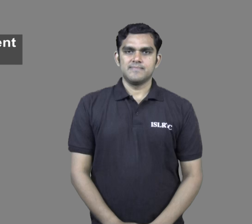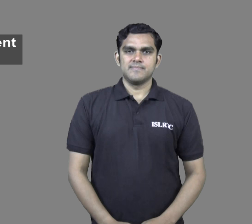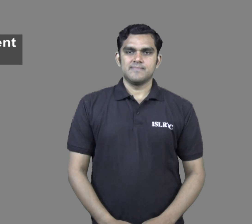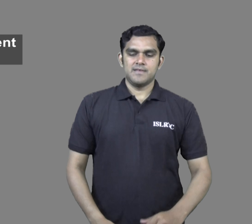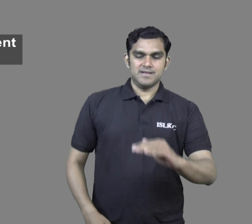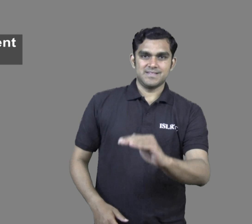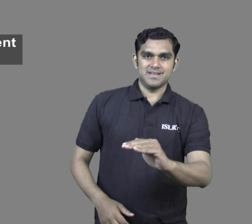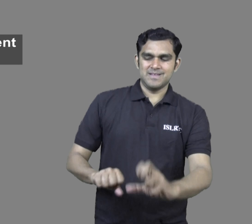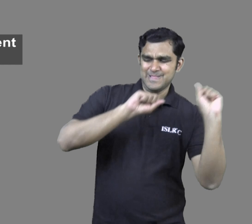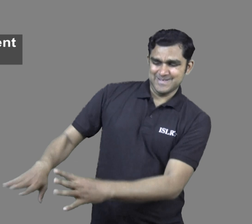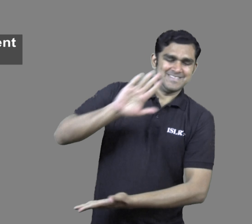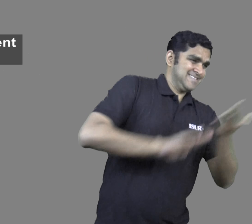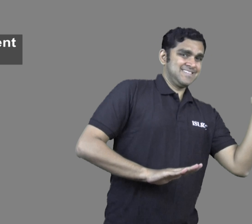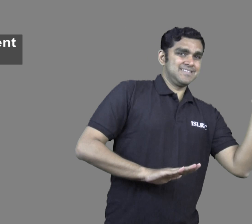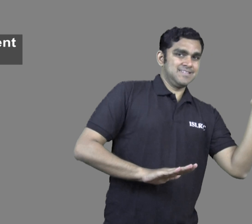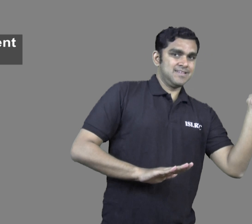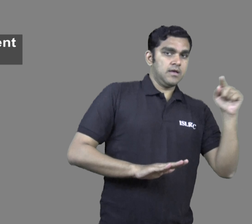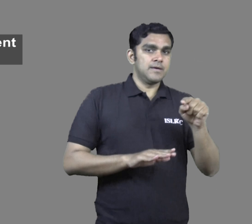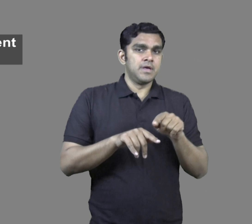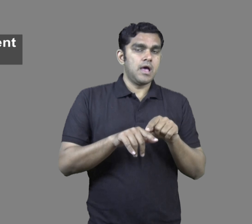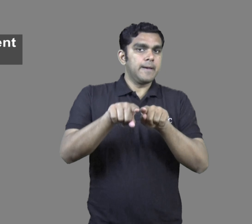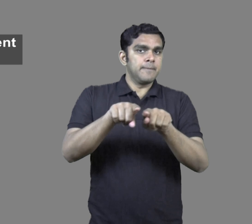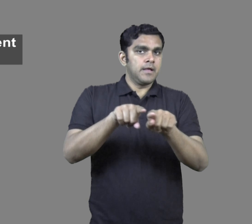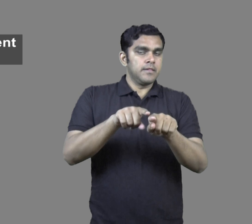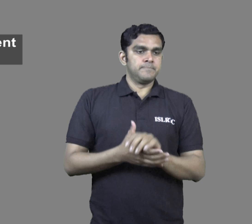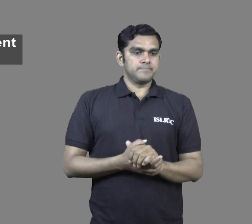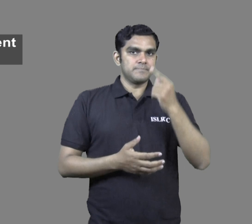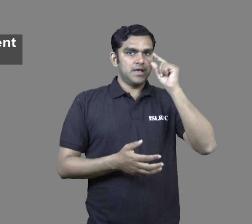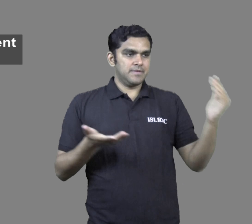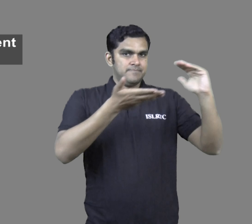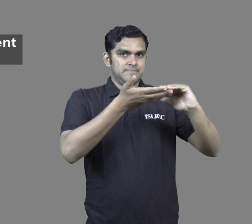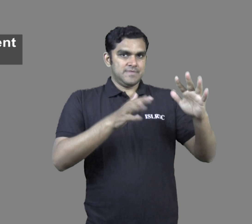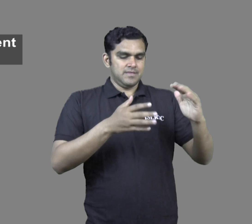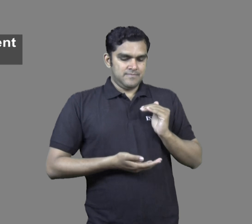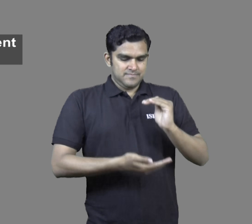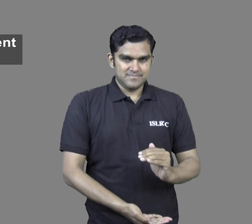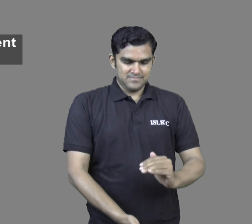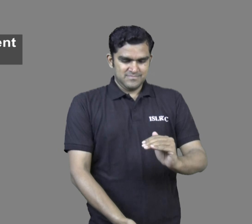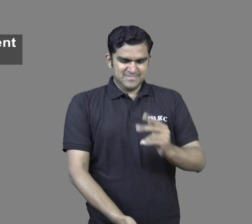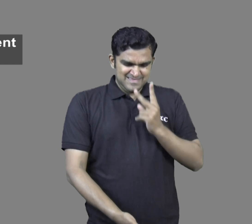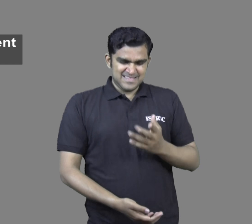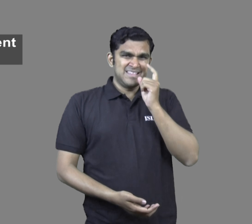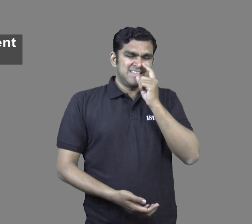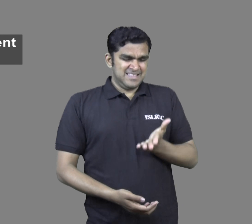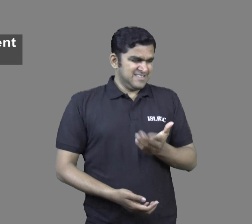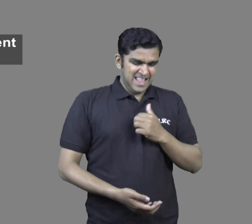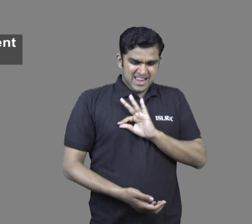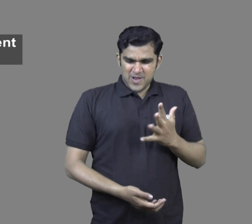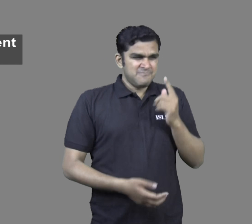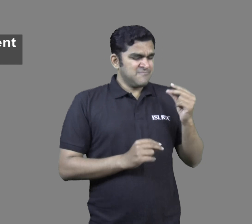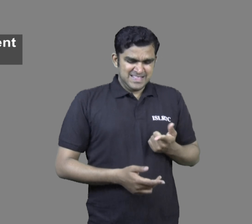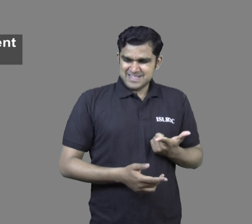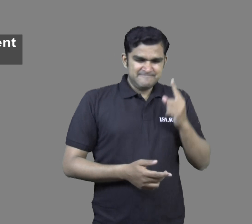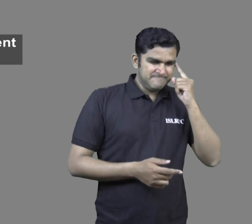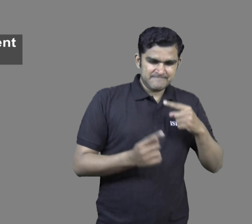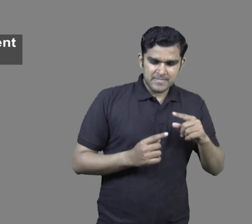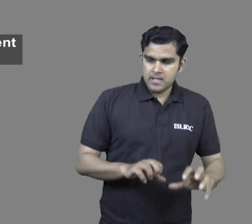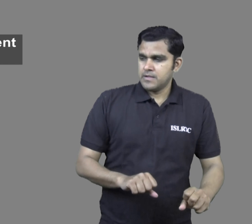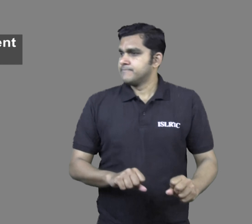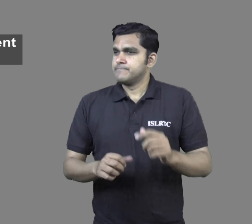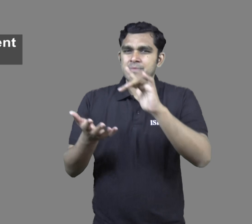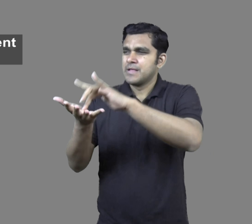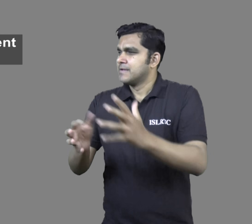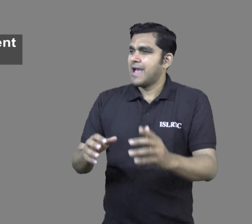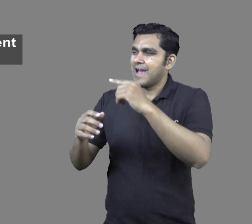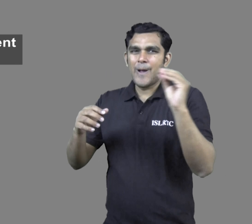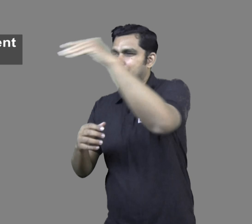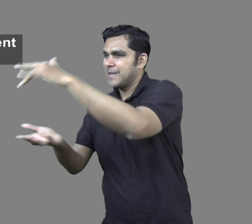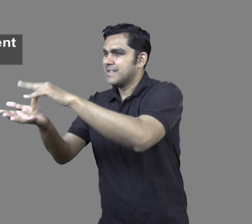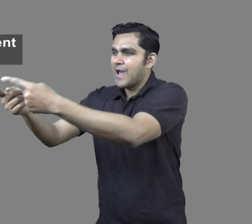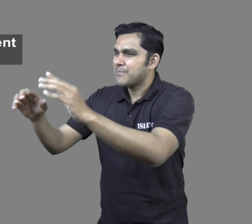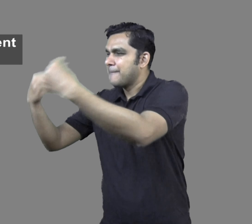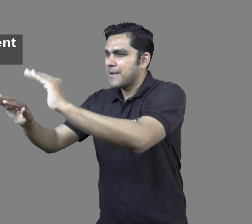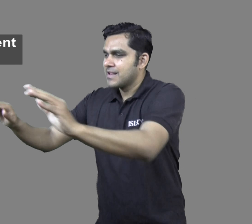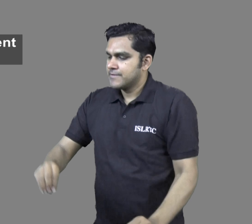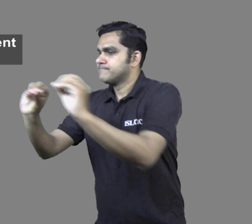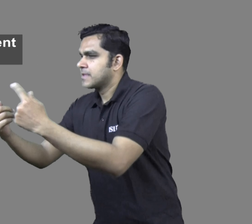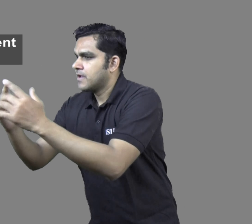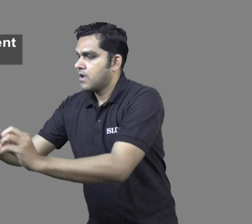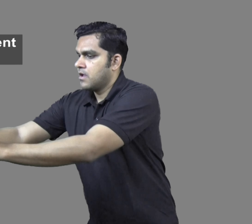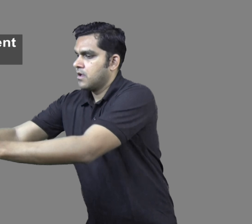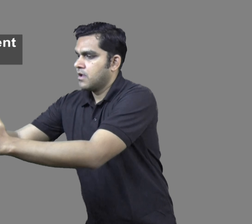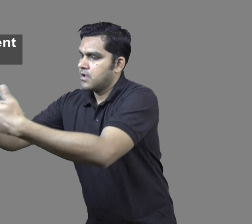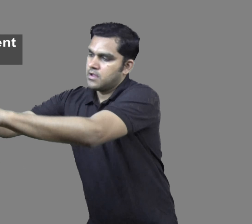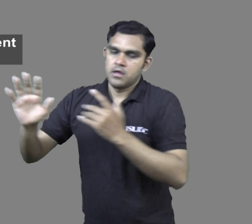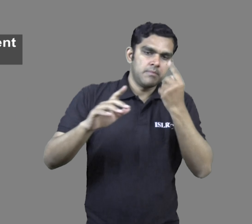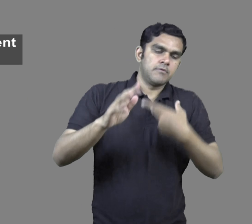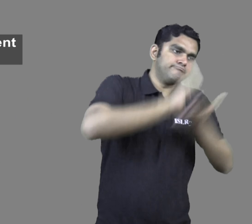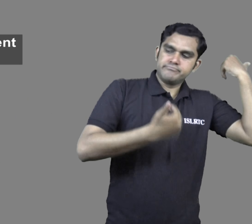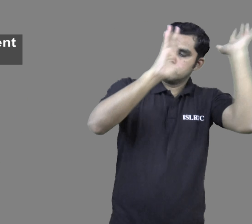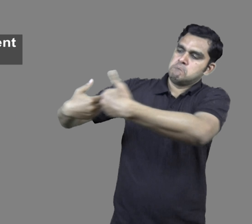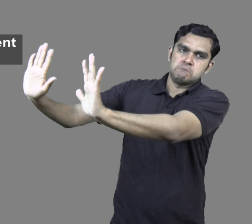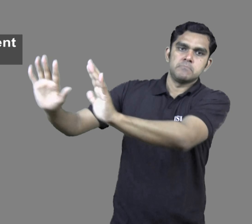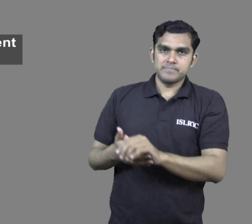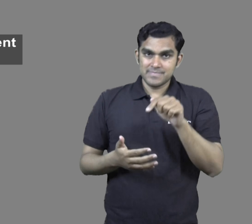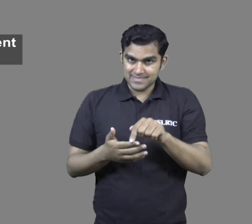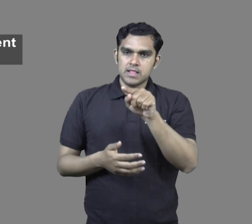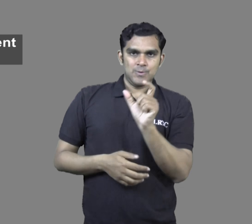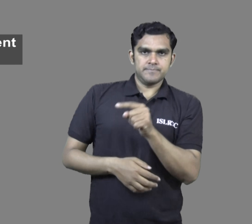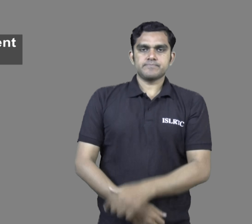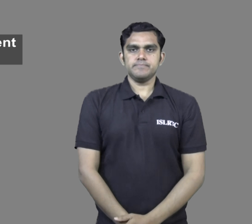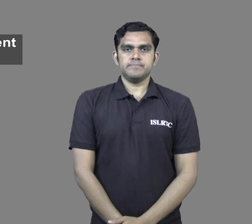Abandonment of Child